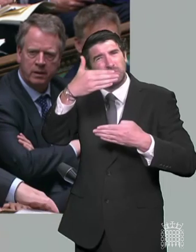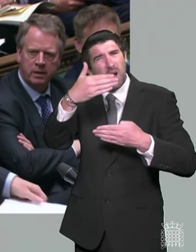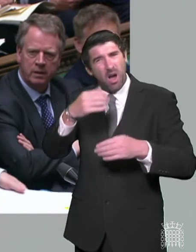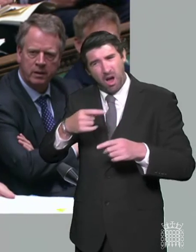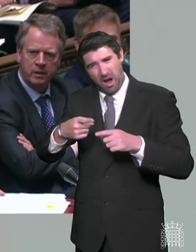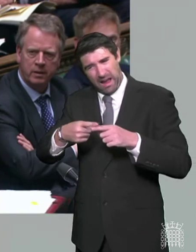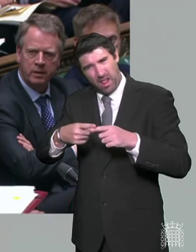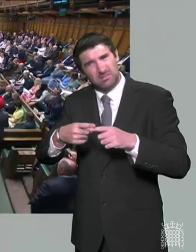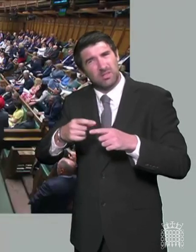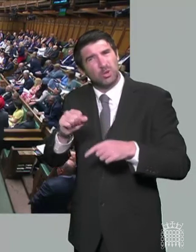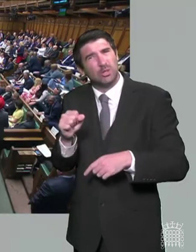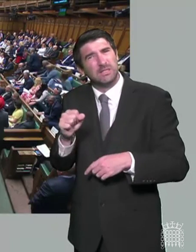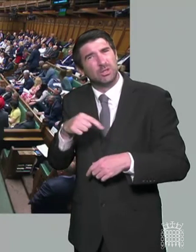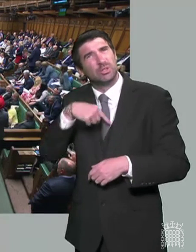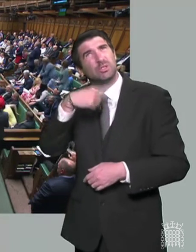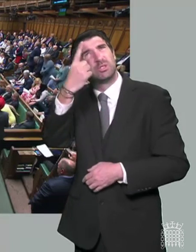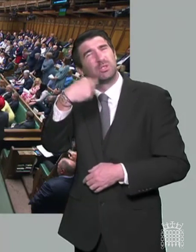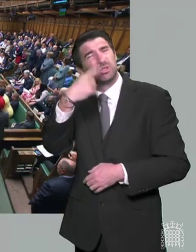That is what we are trying to break down.